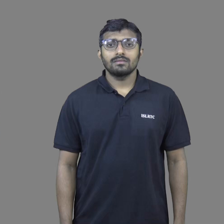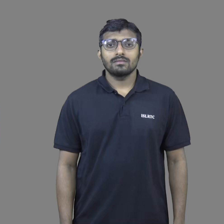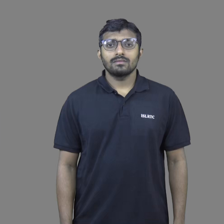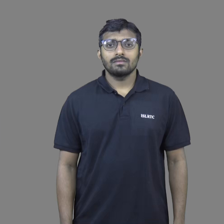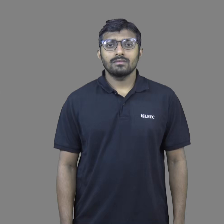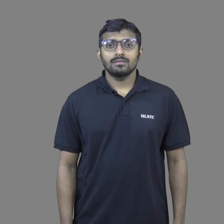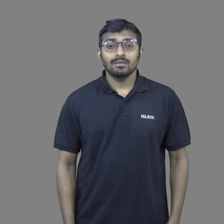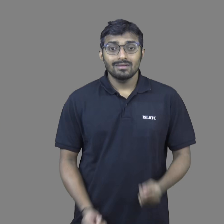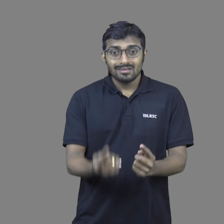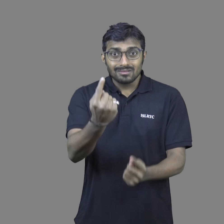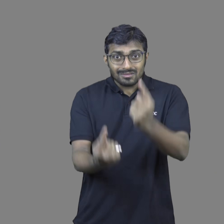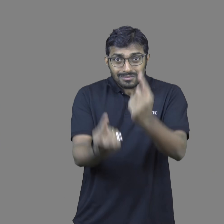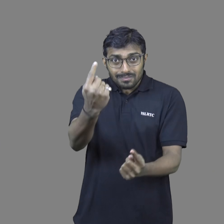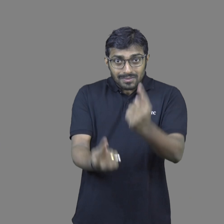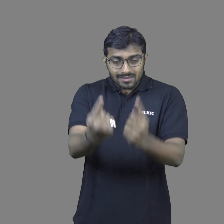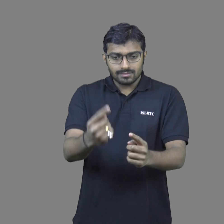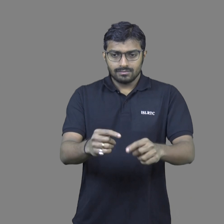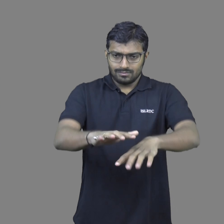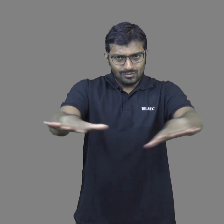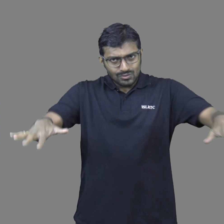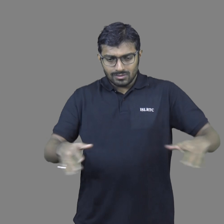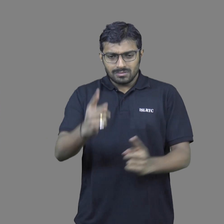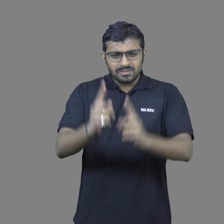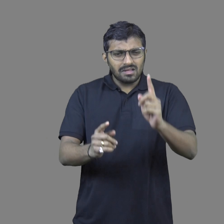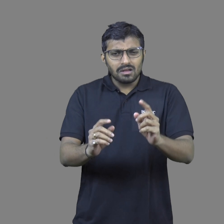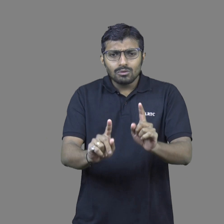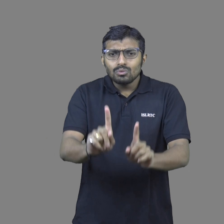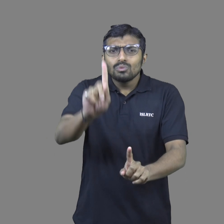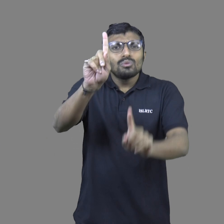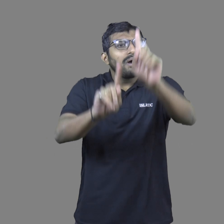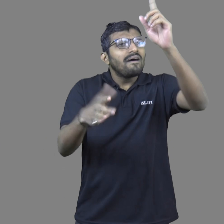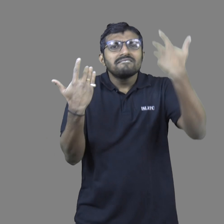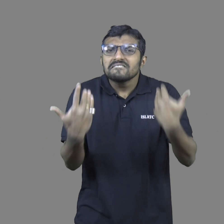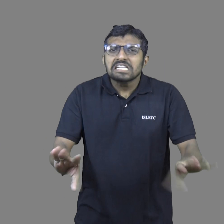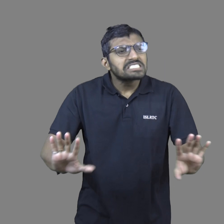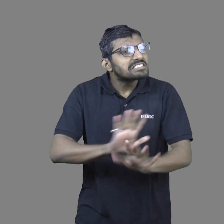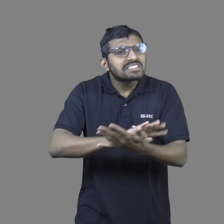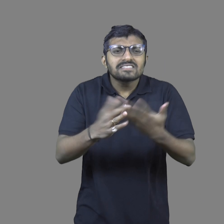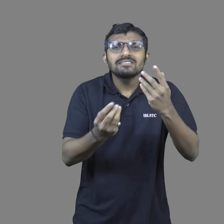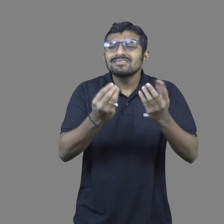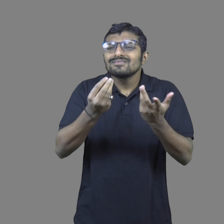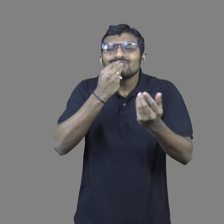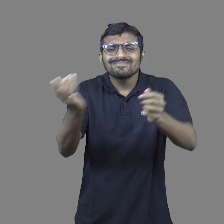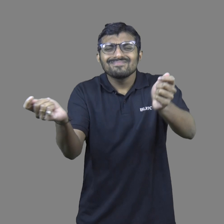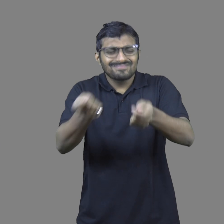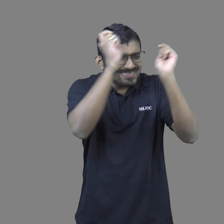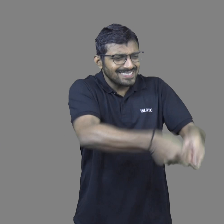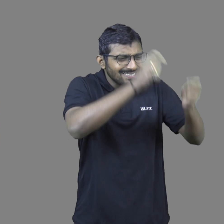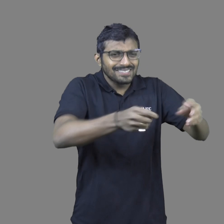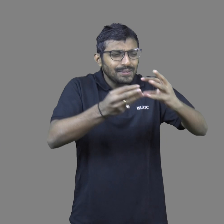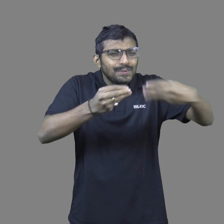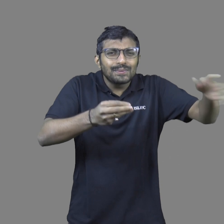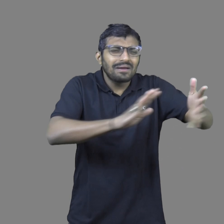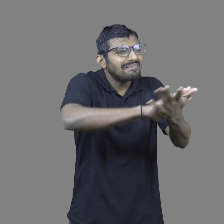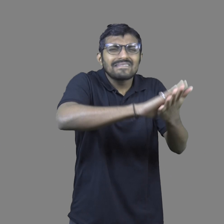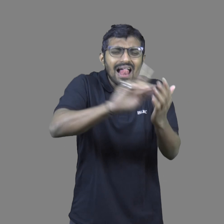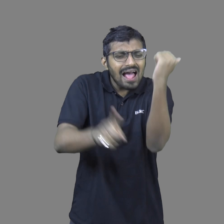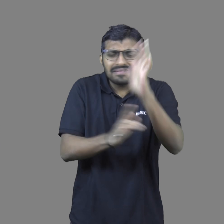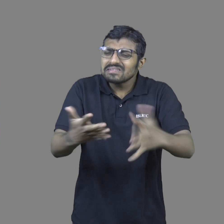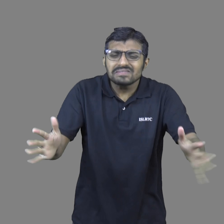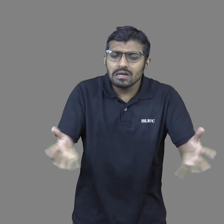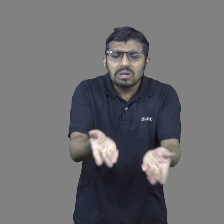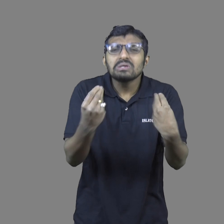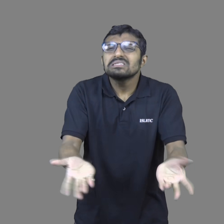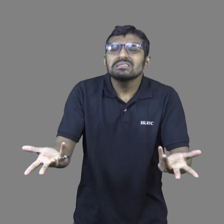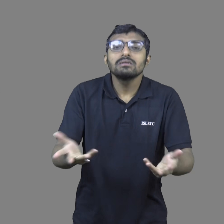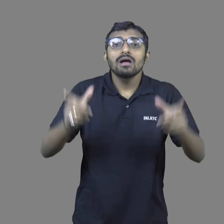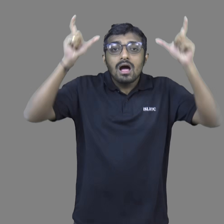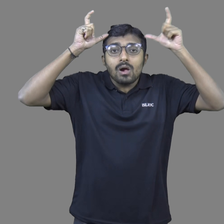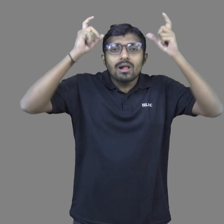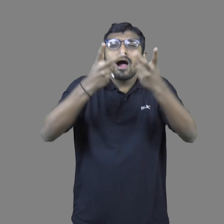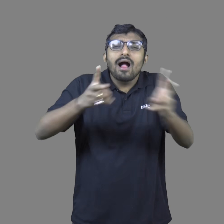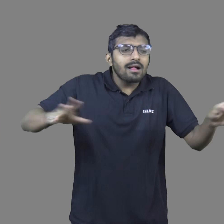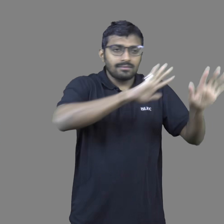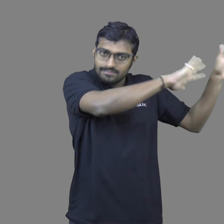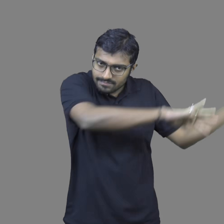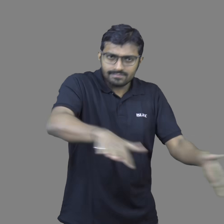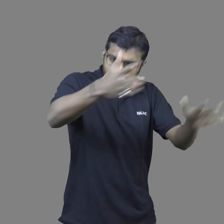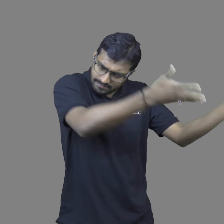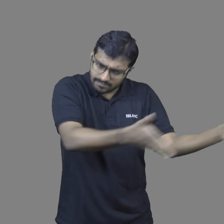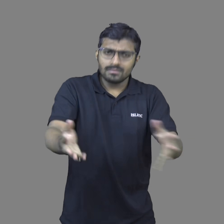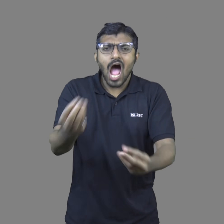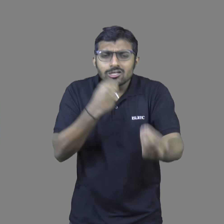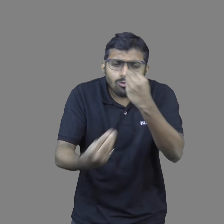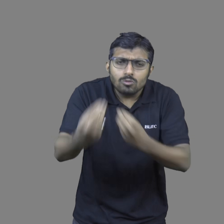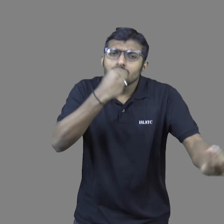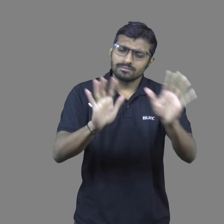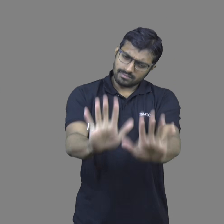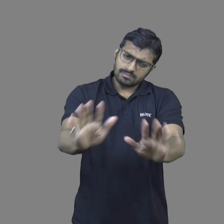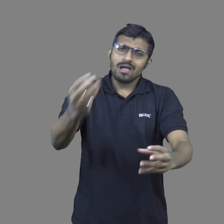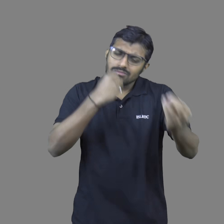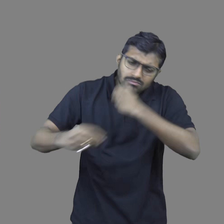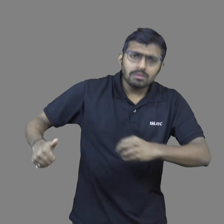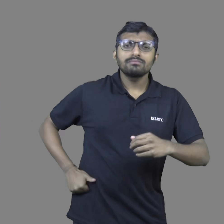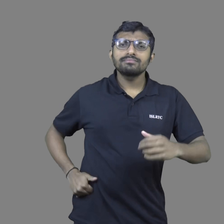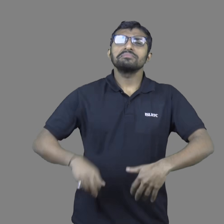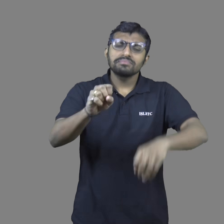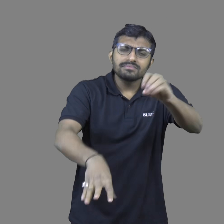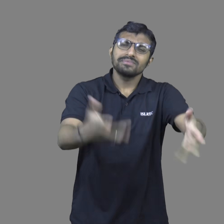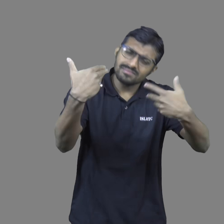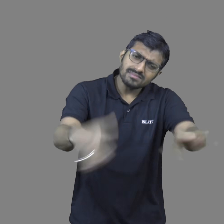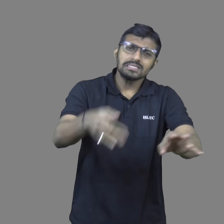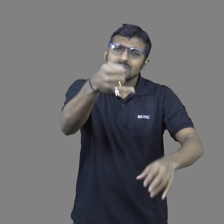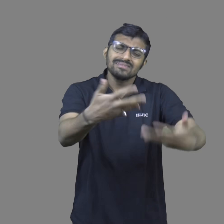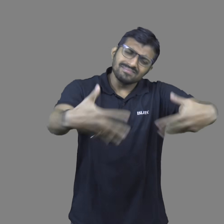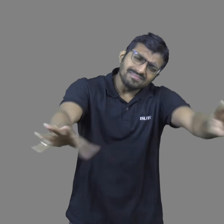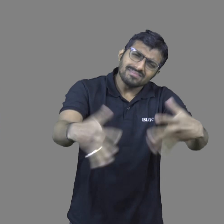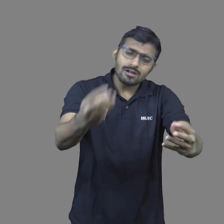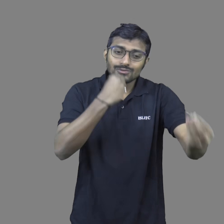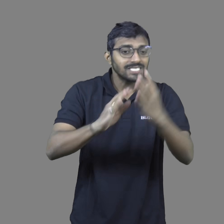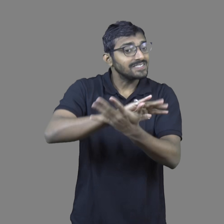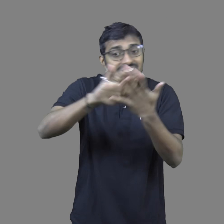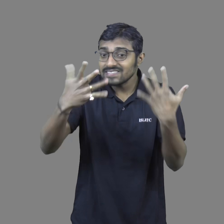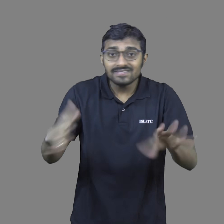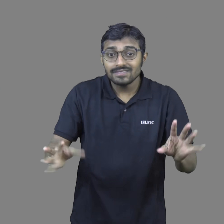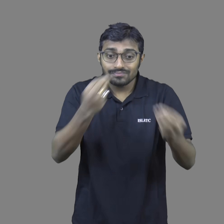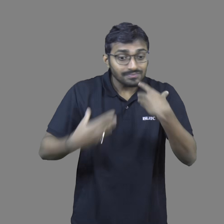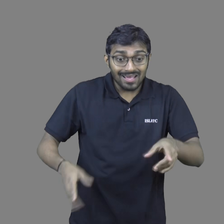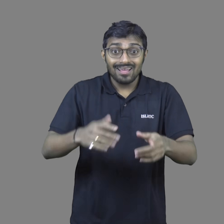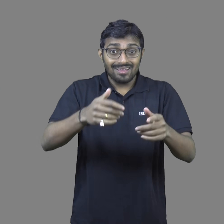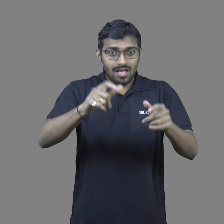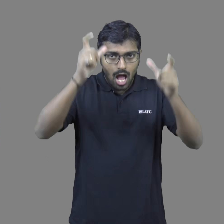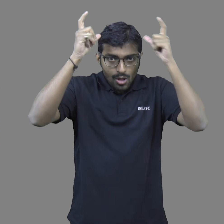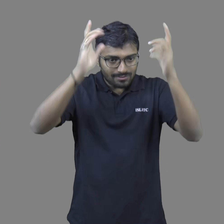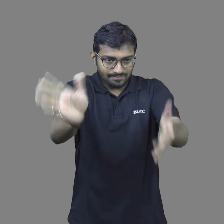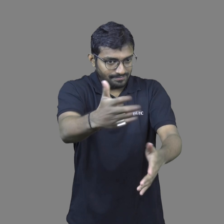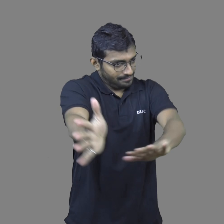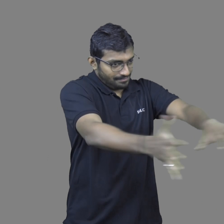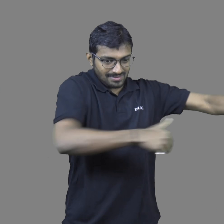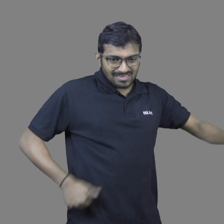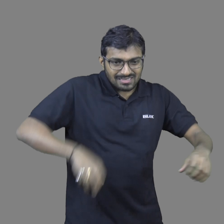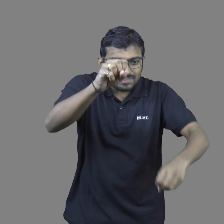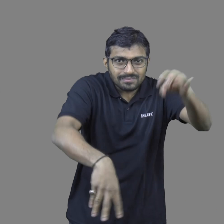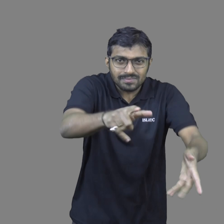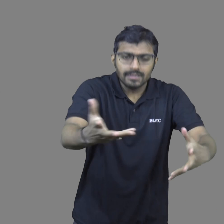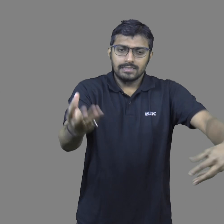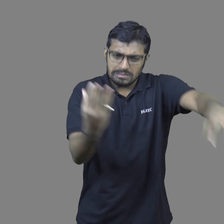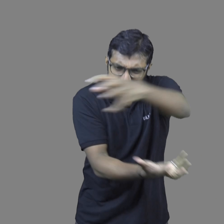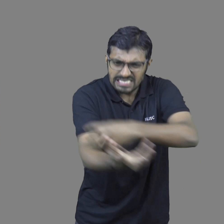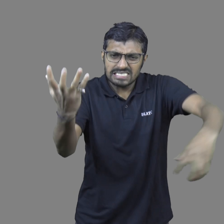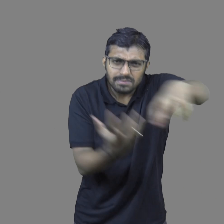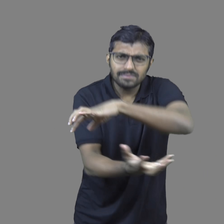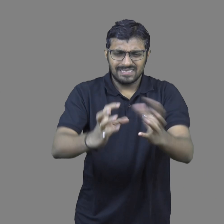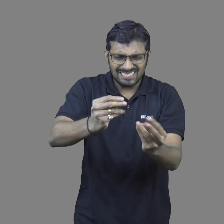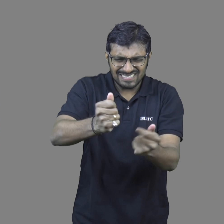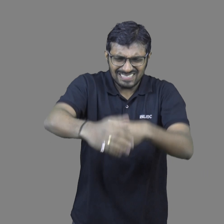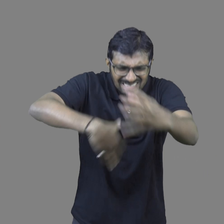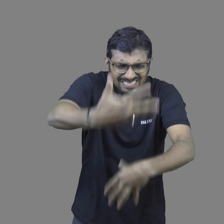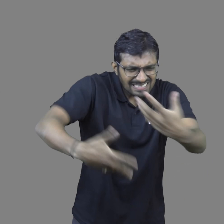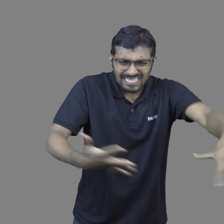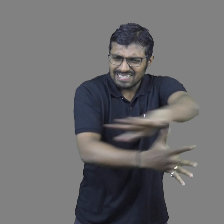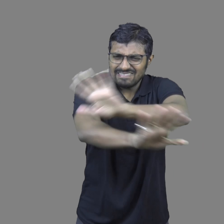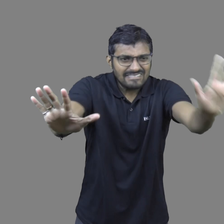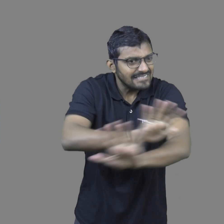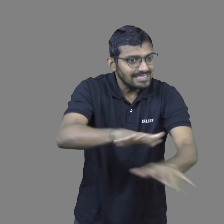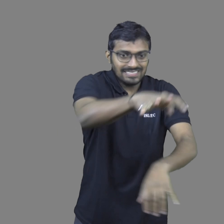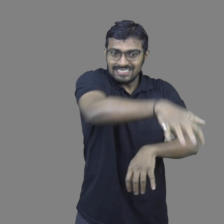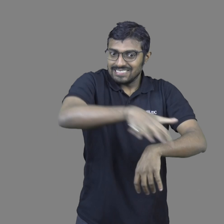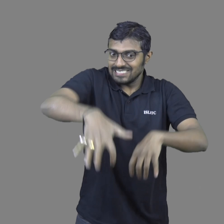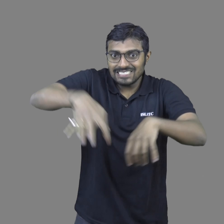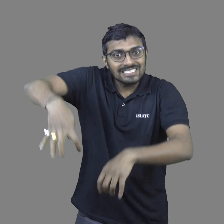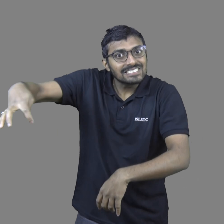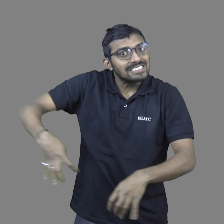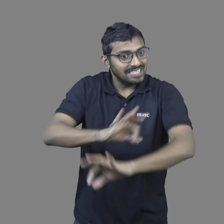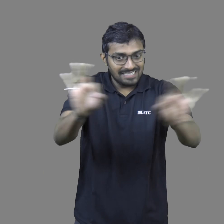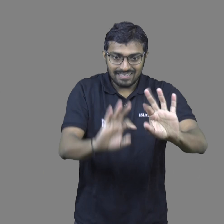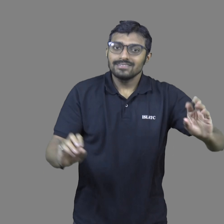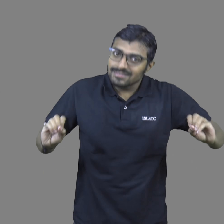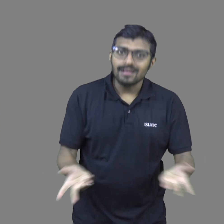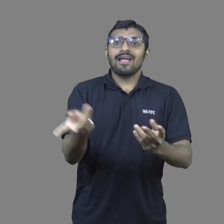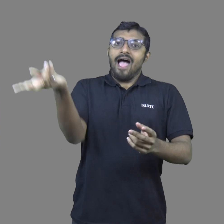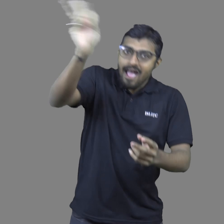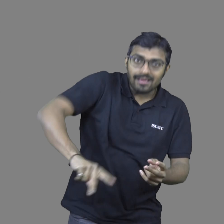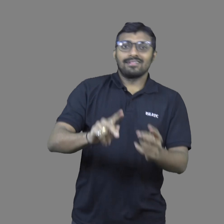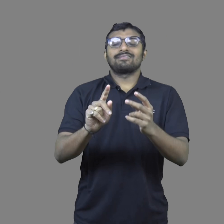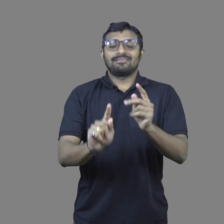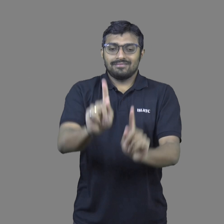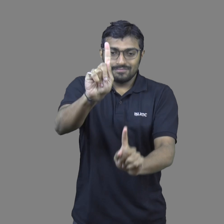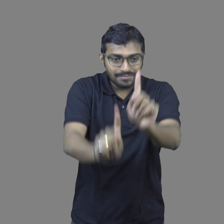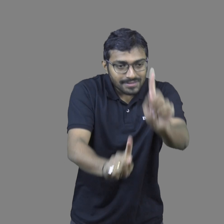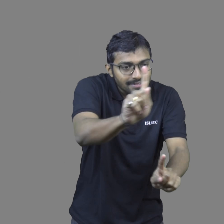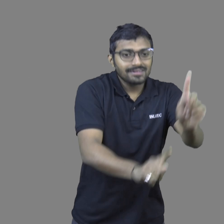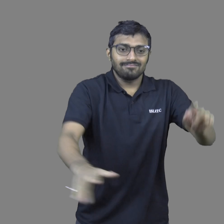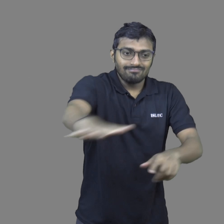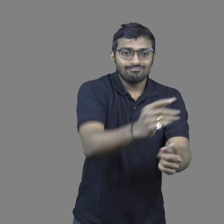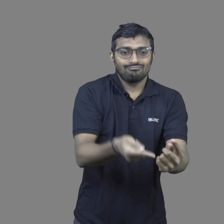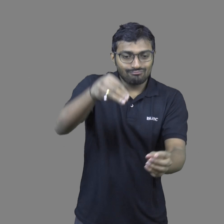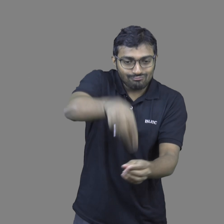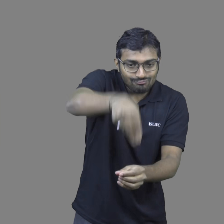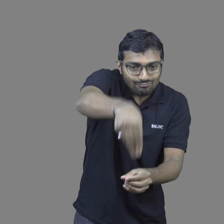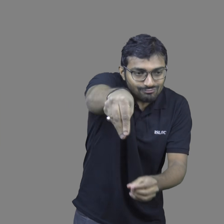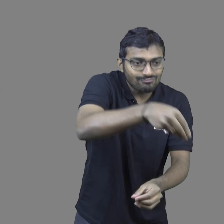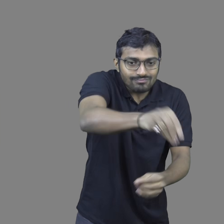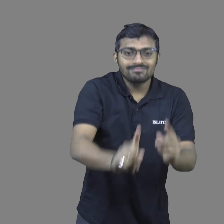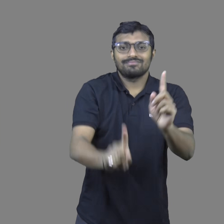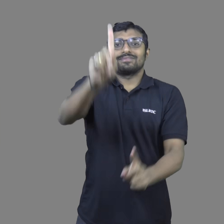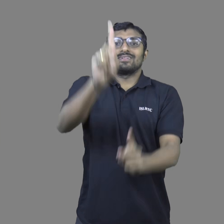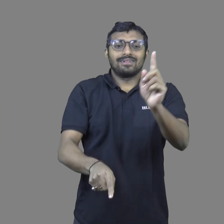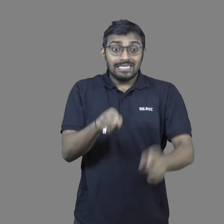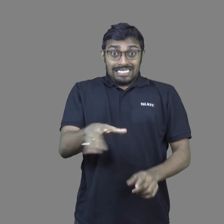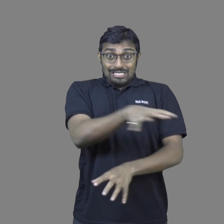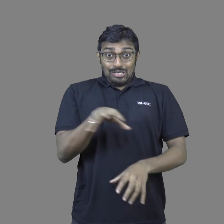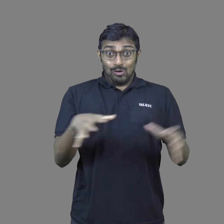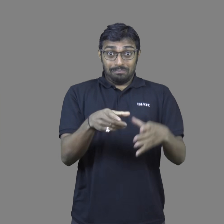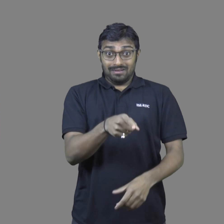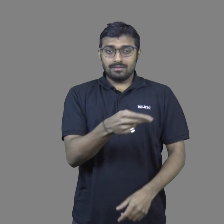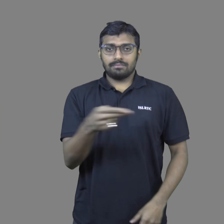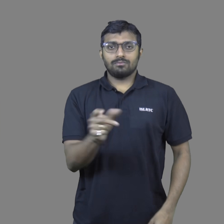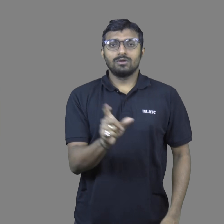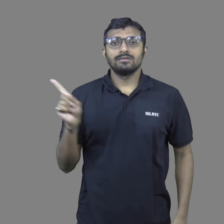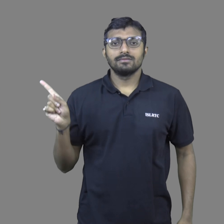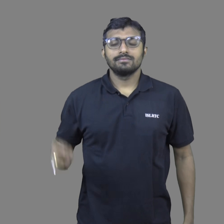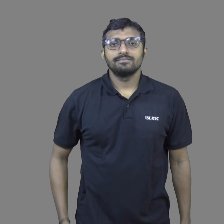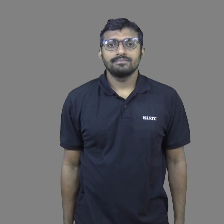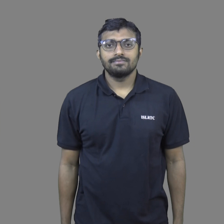Ley Cropping